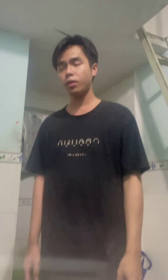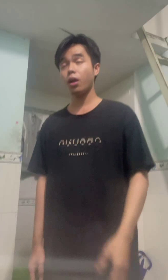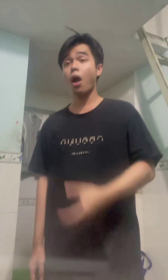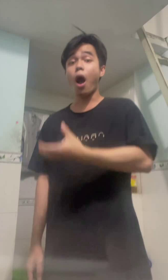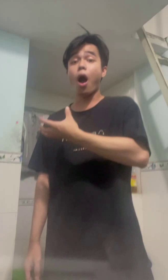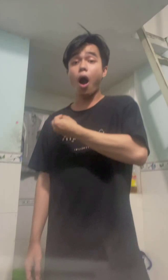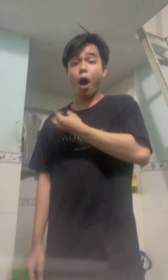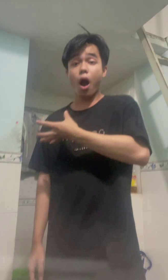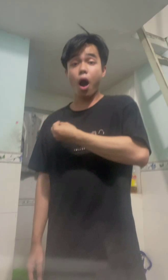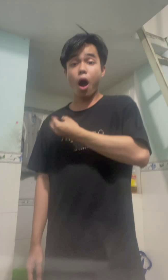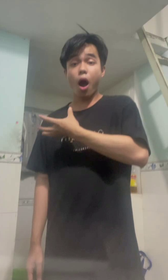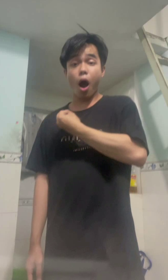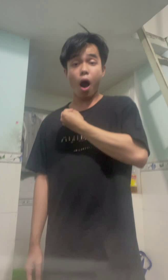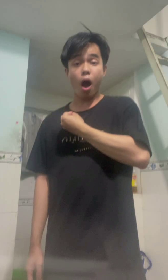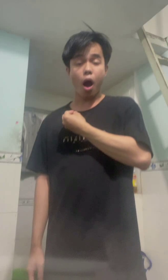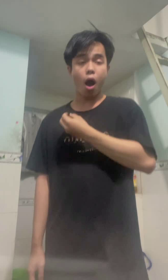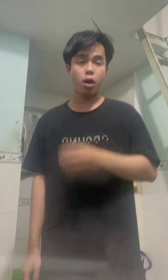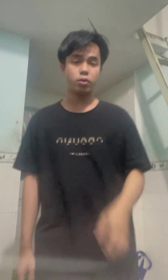lo so